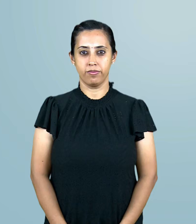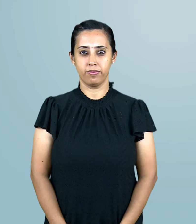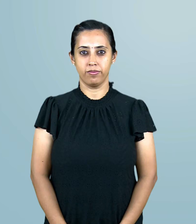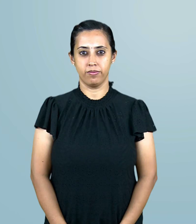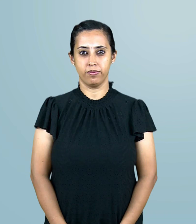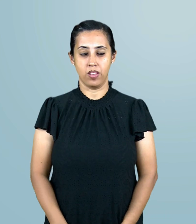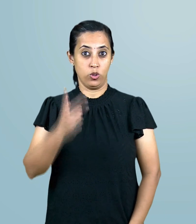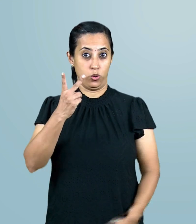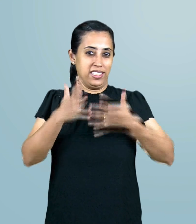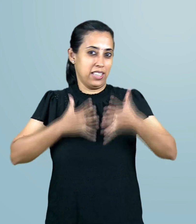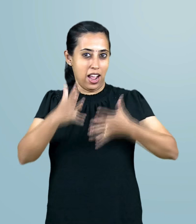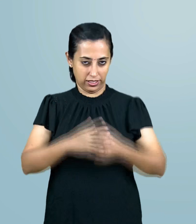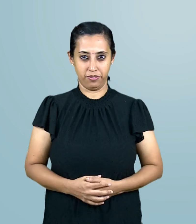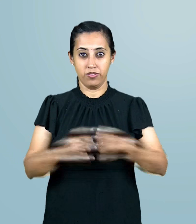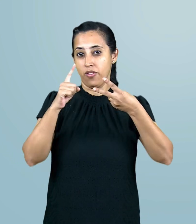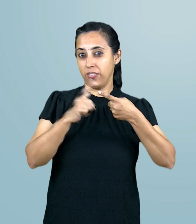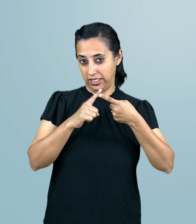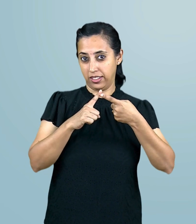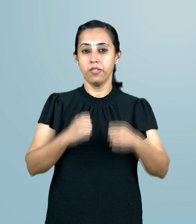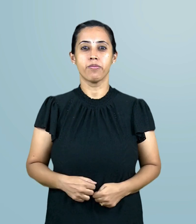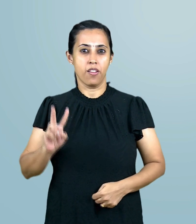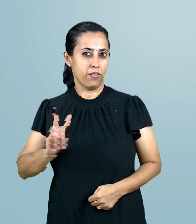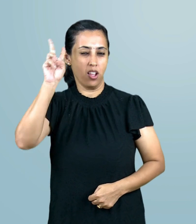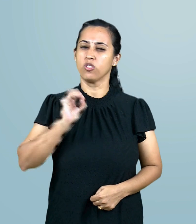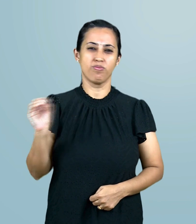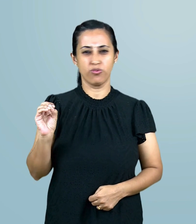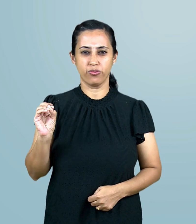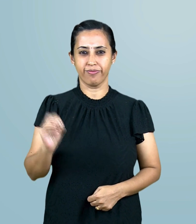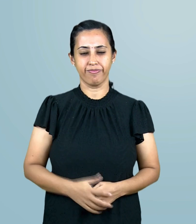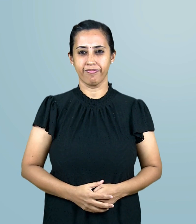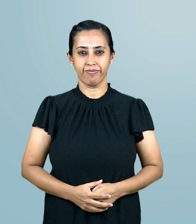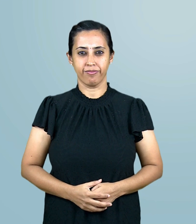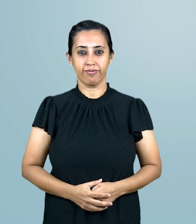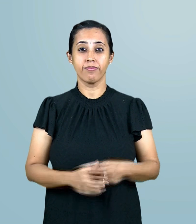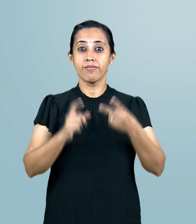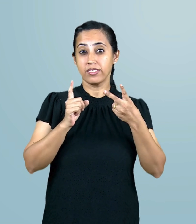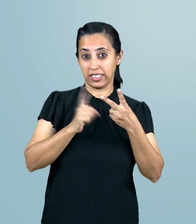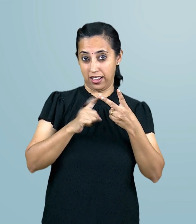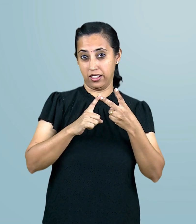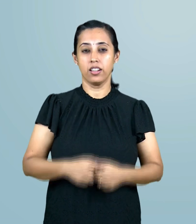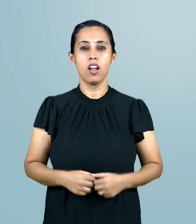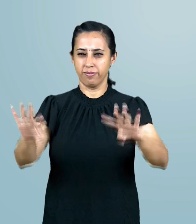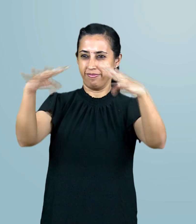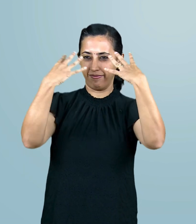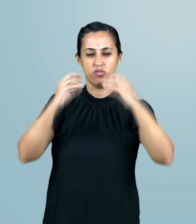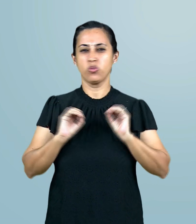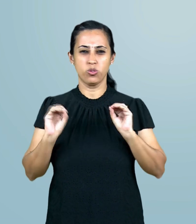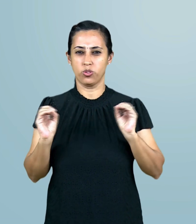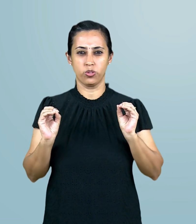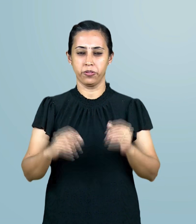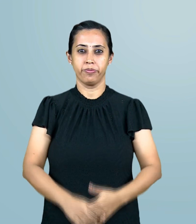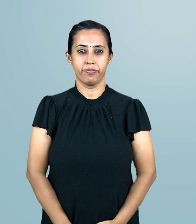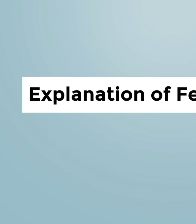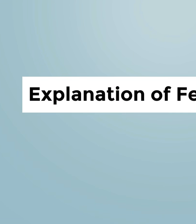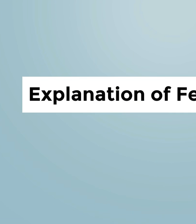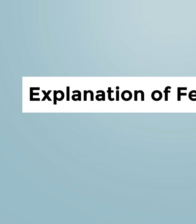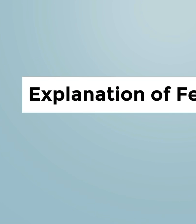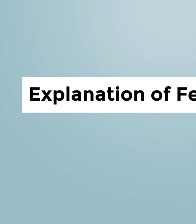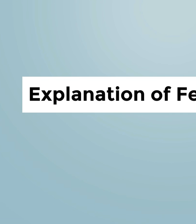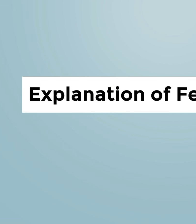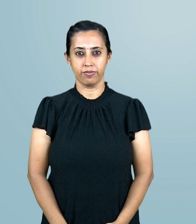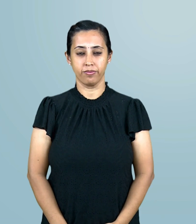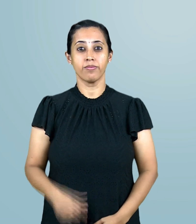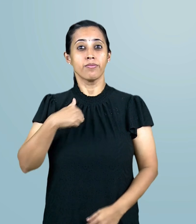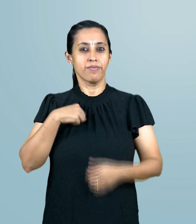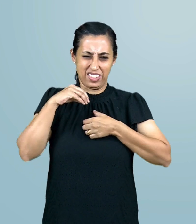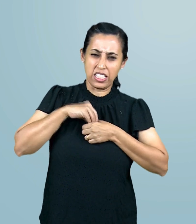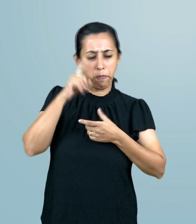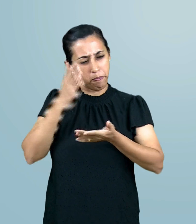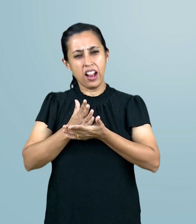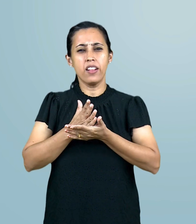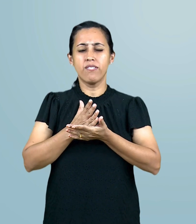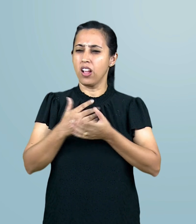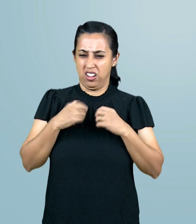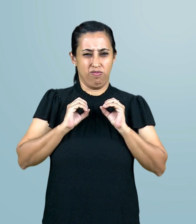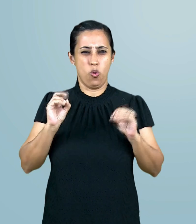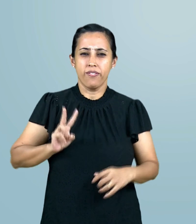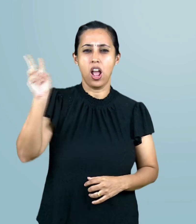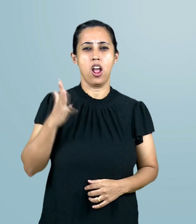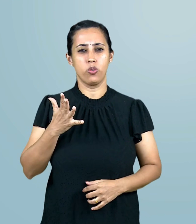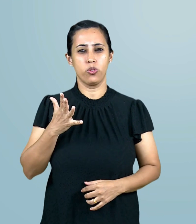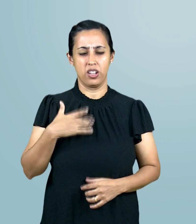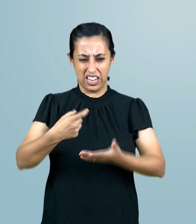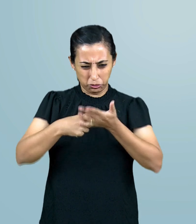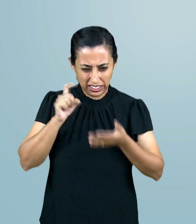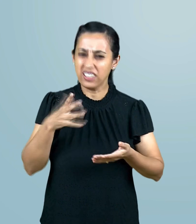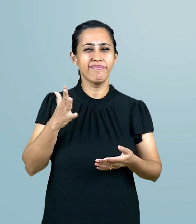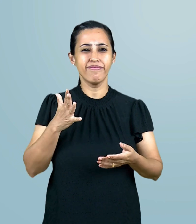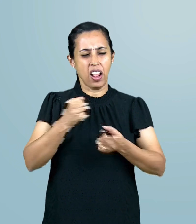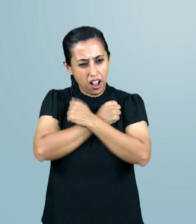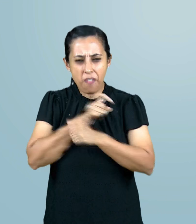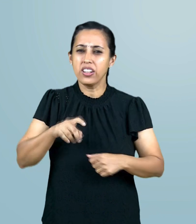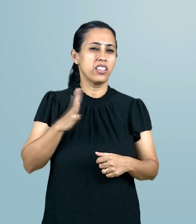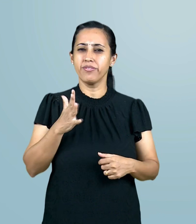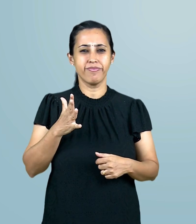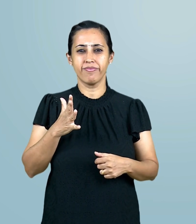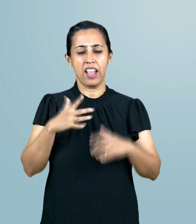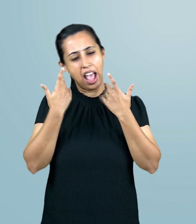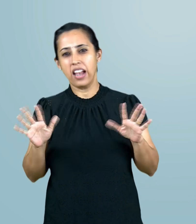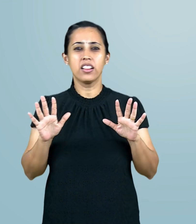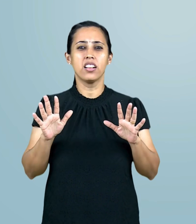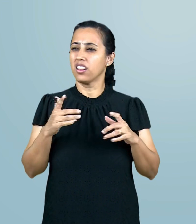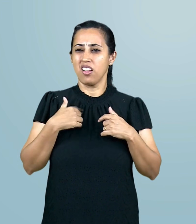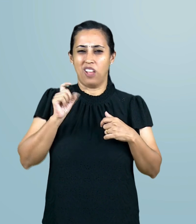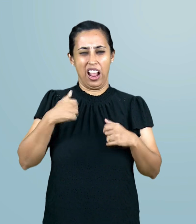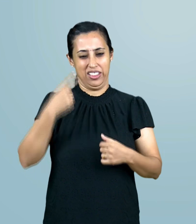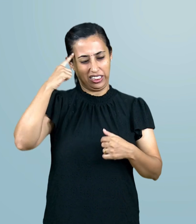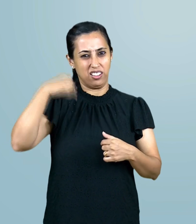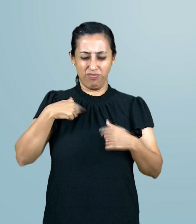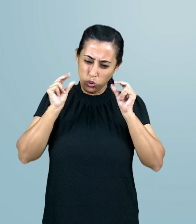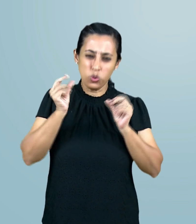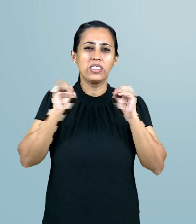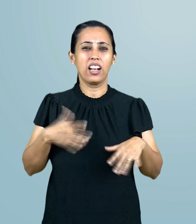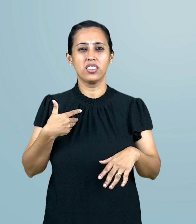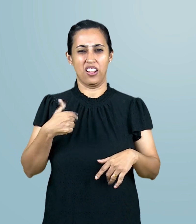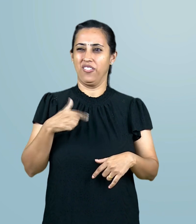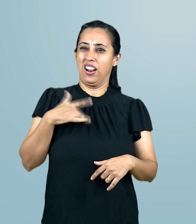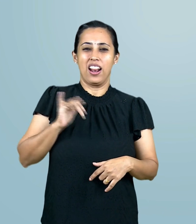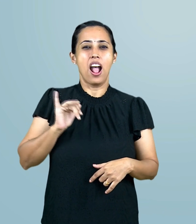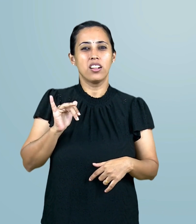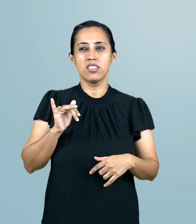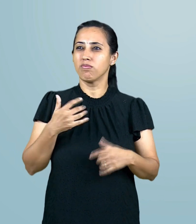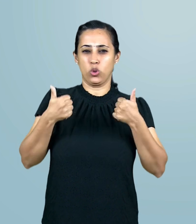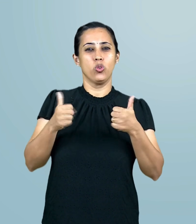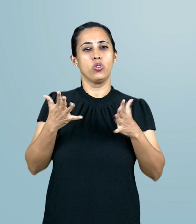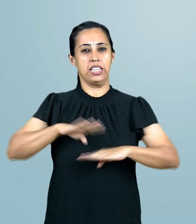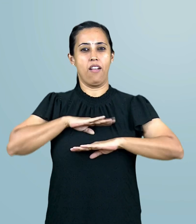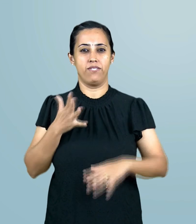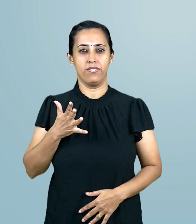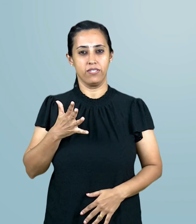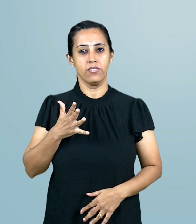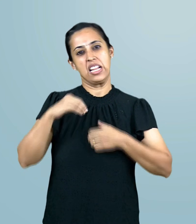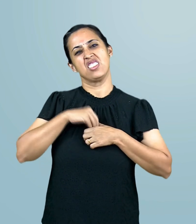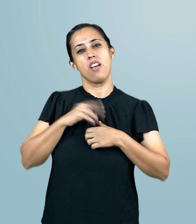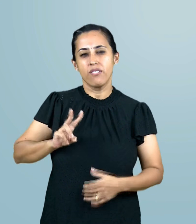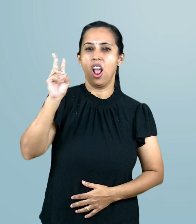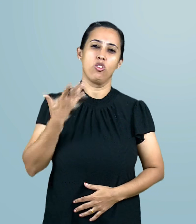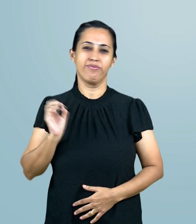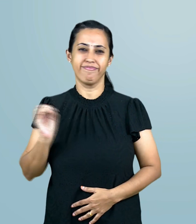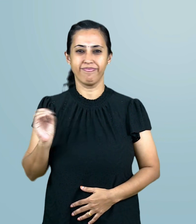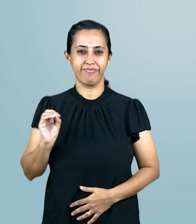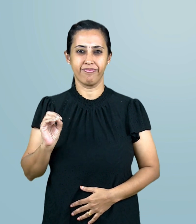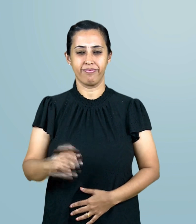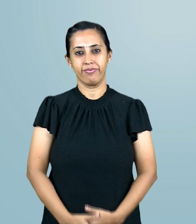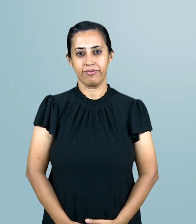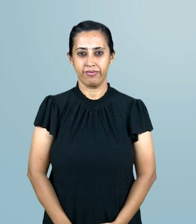Feeling unworthy